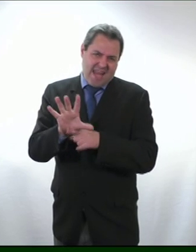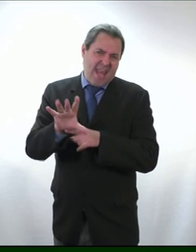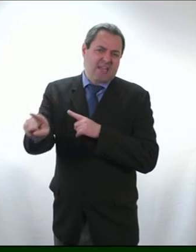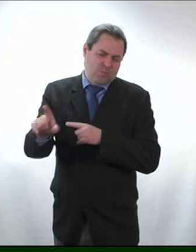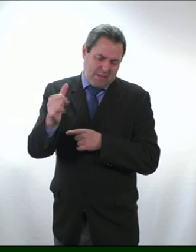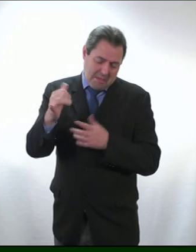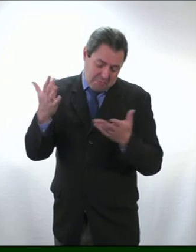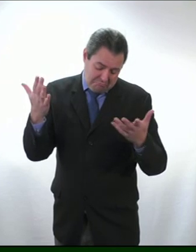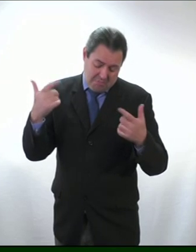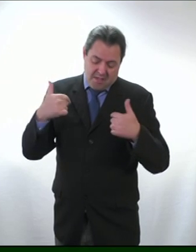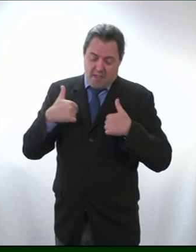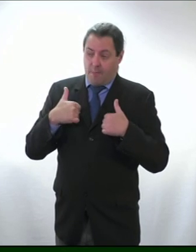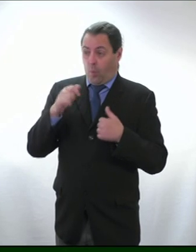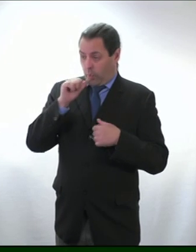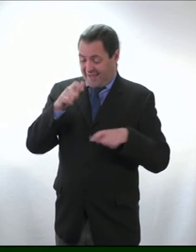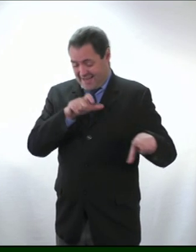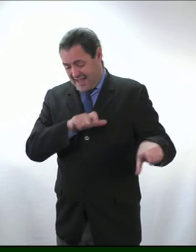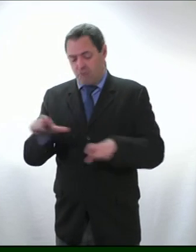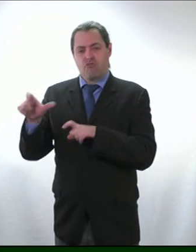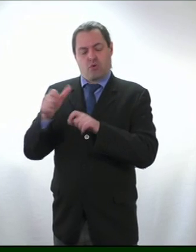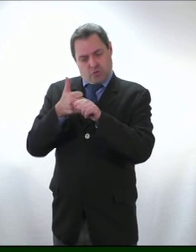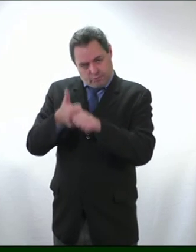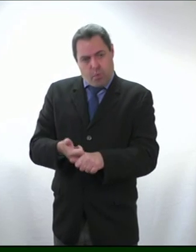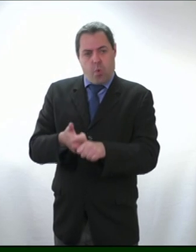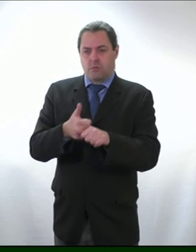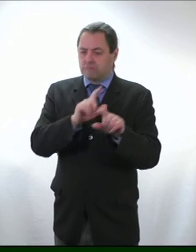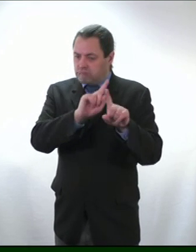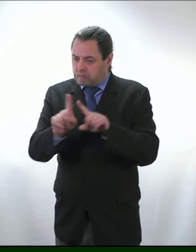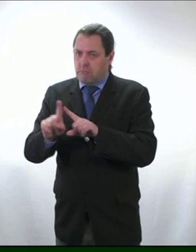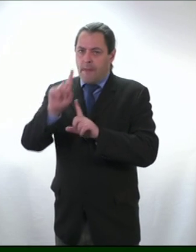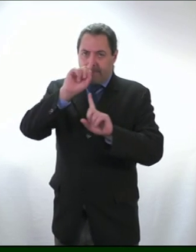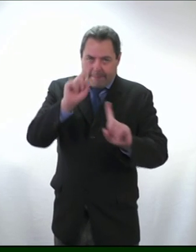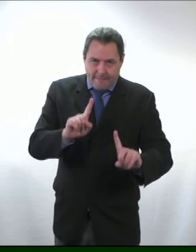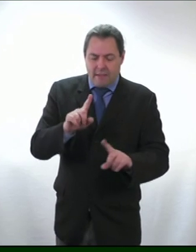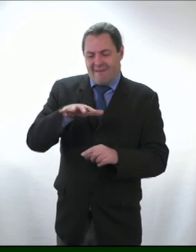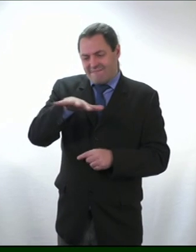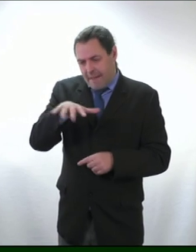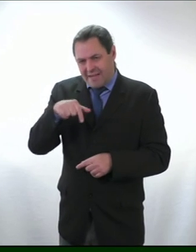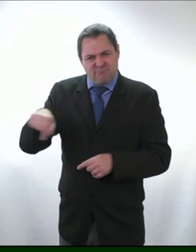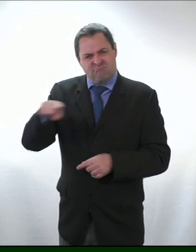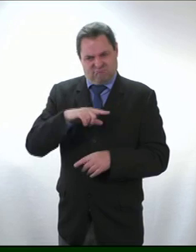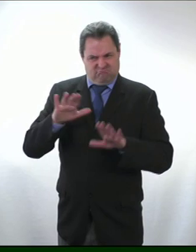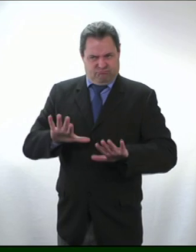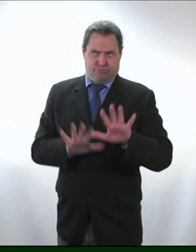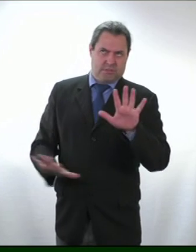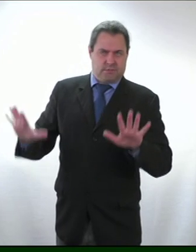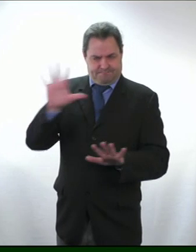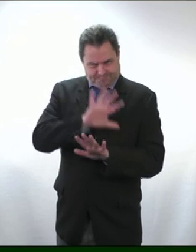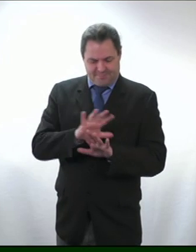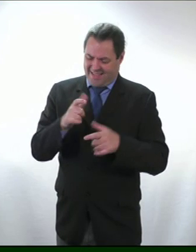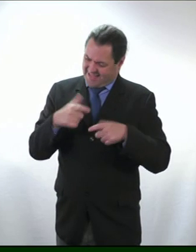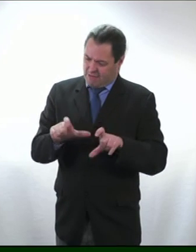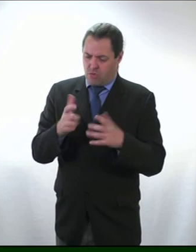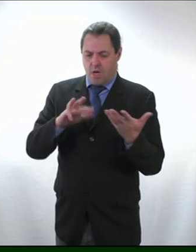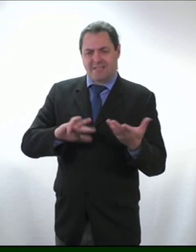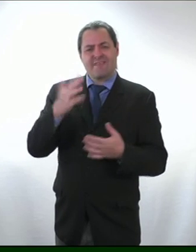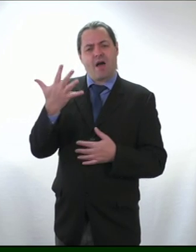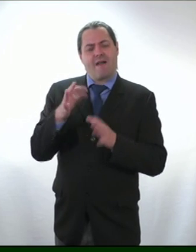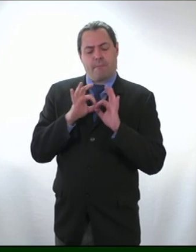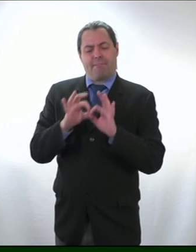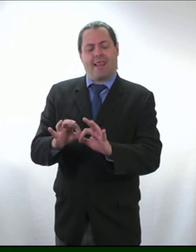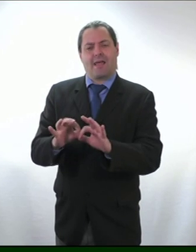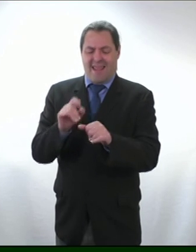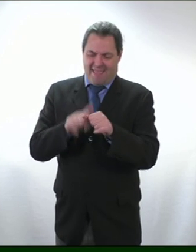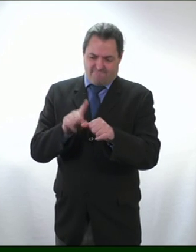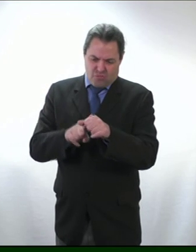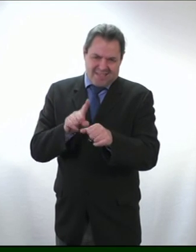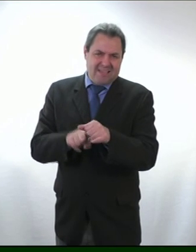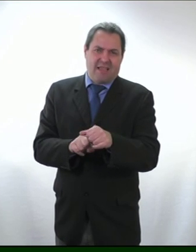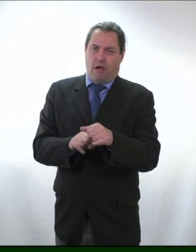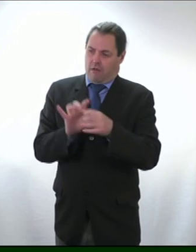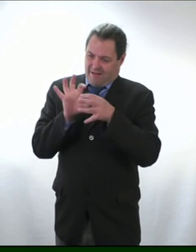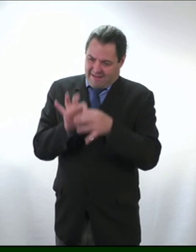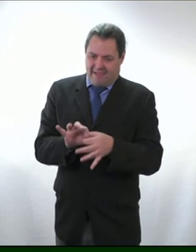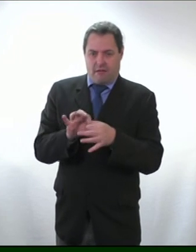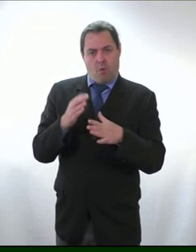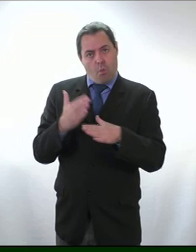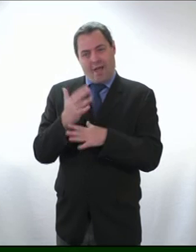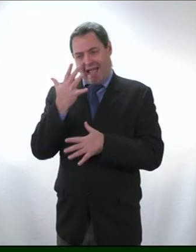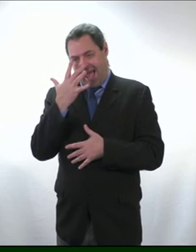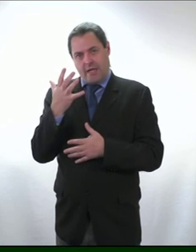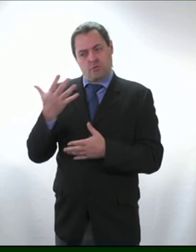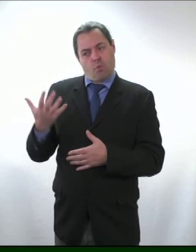We will continue to support people and families across this country, and we will continue to spend £95 billion a year in this country on working-age welfare.